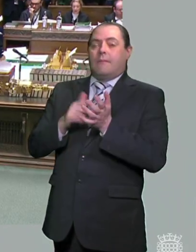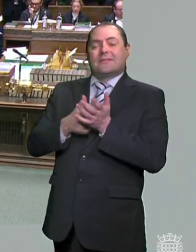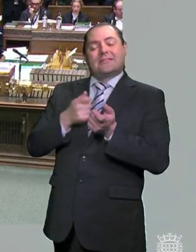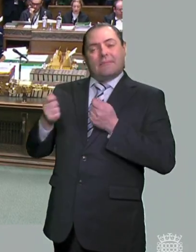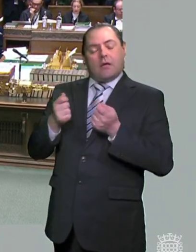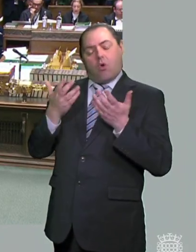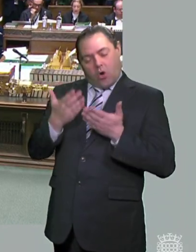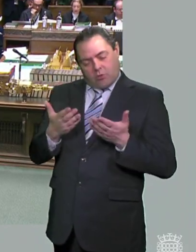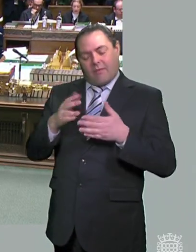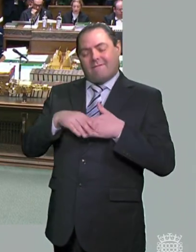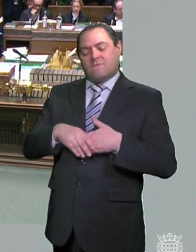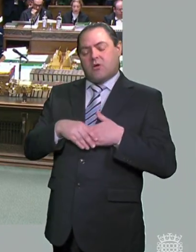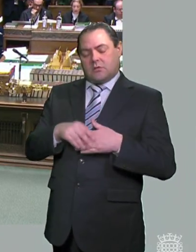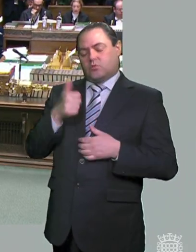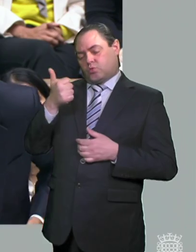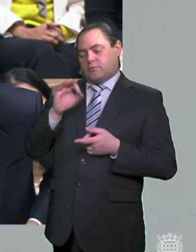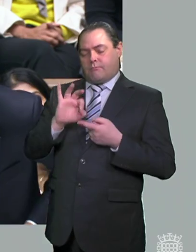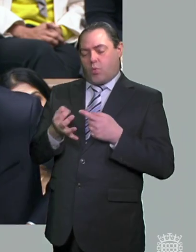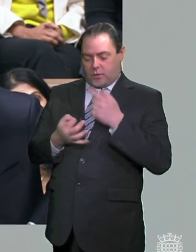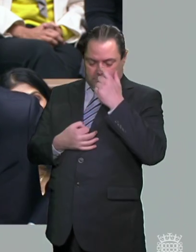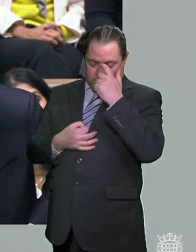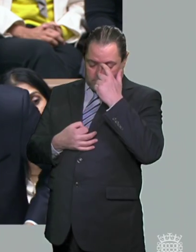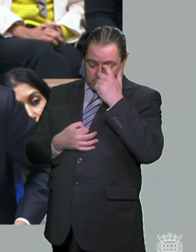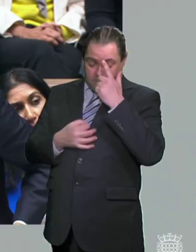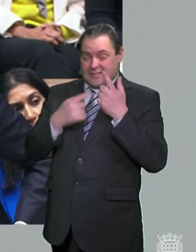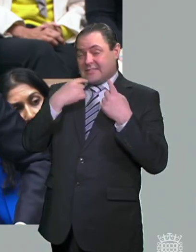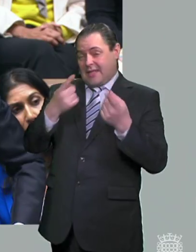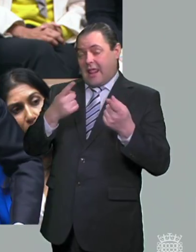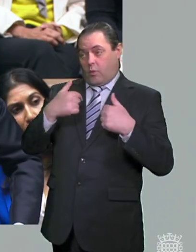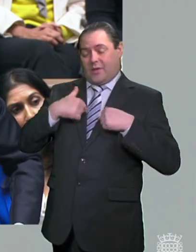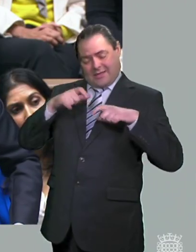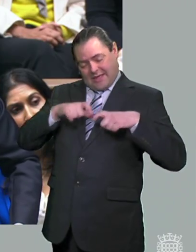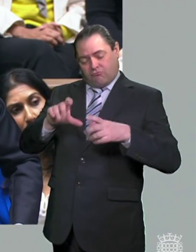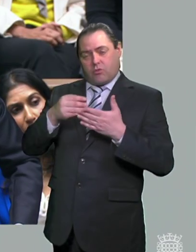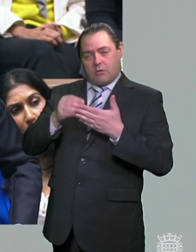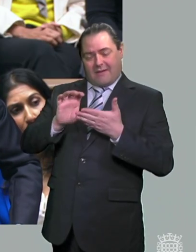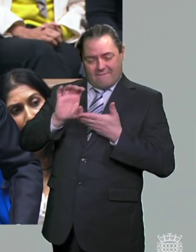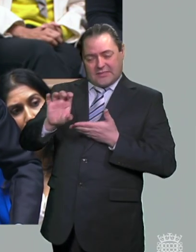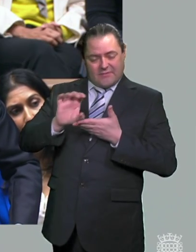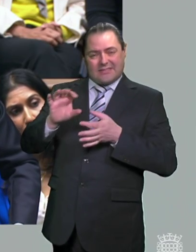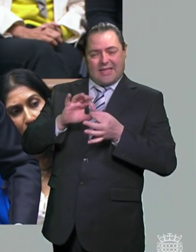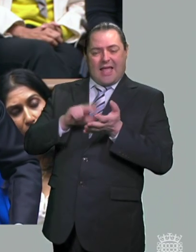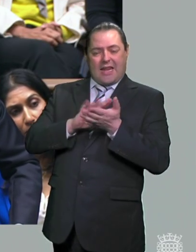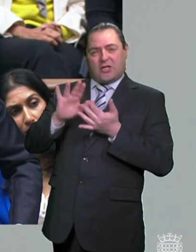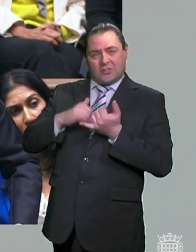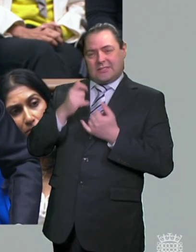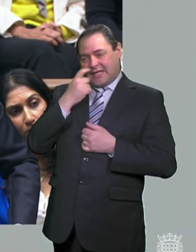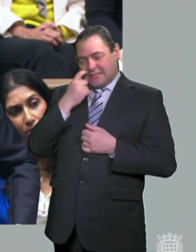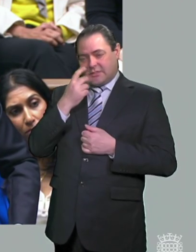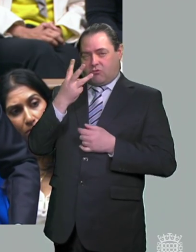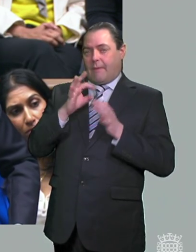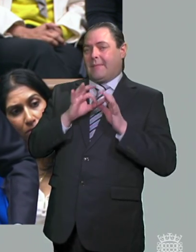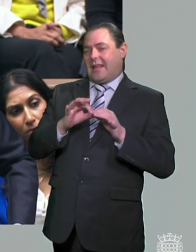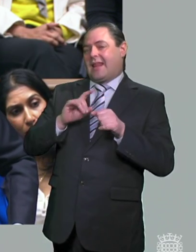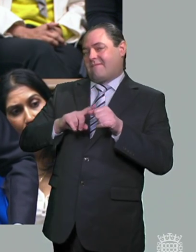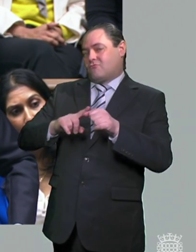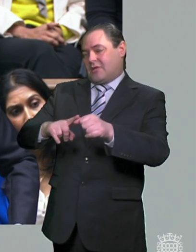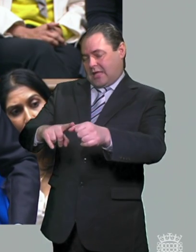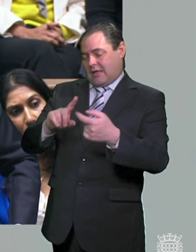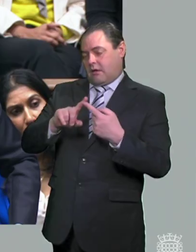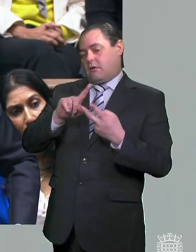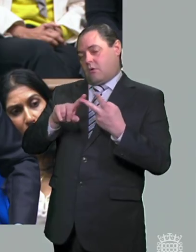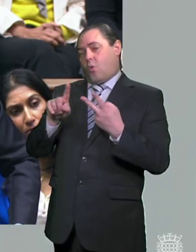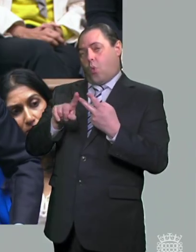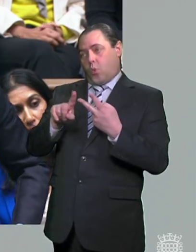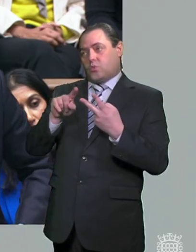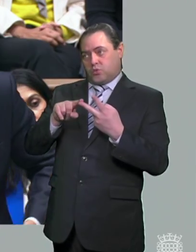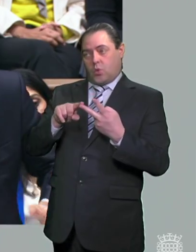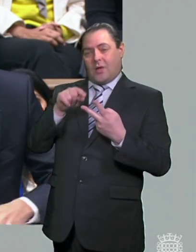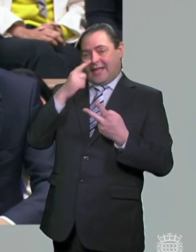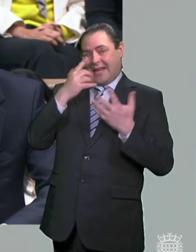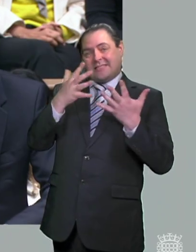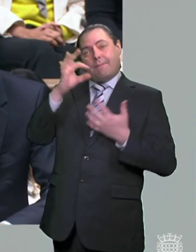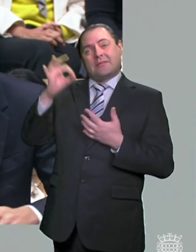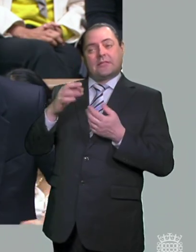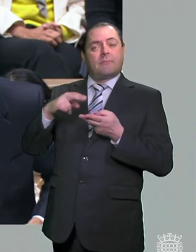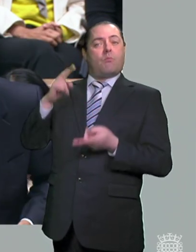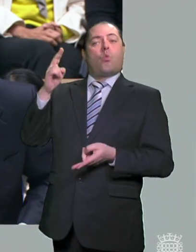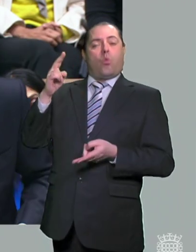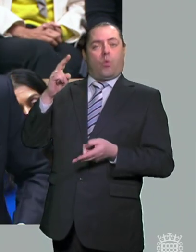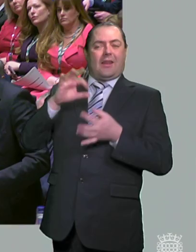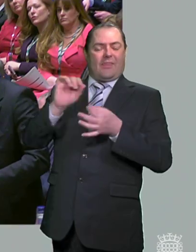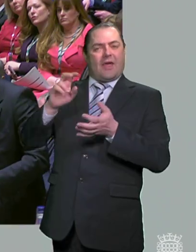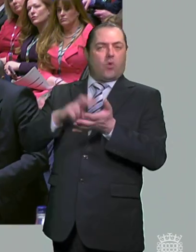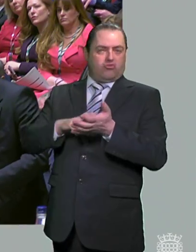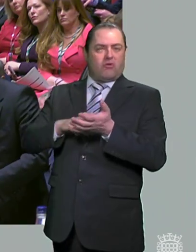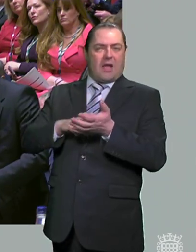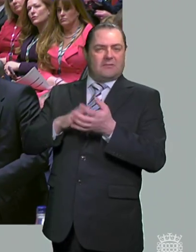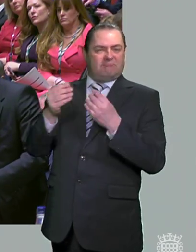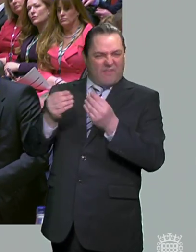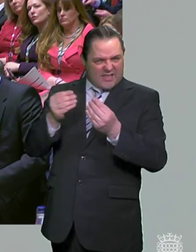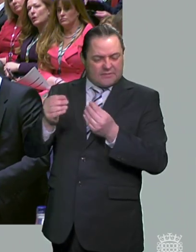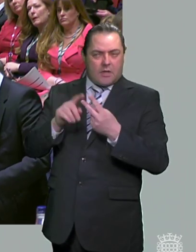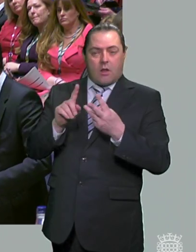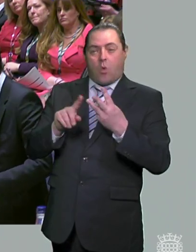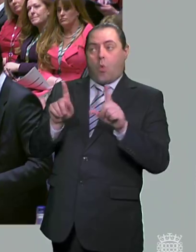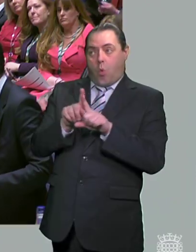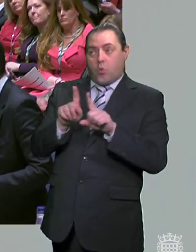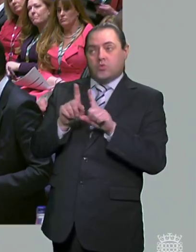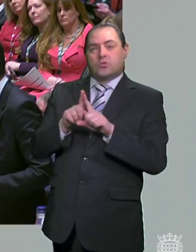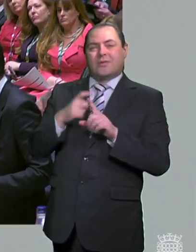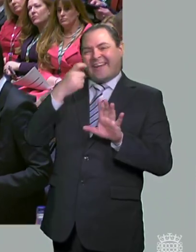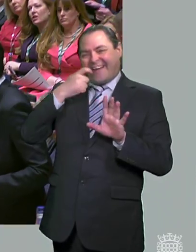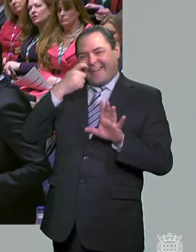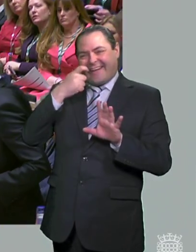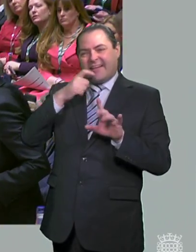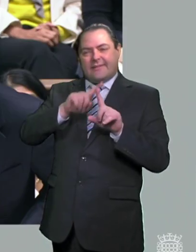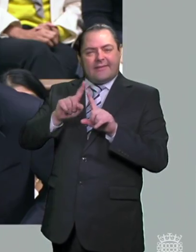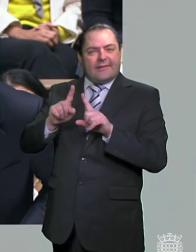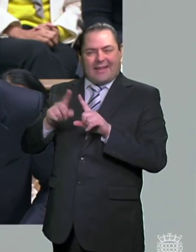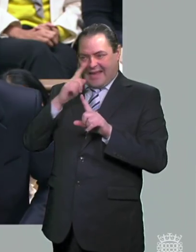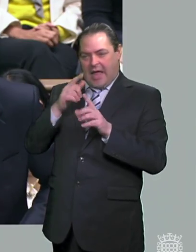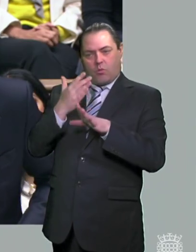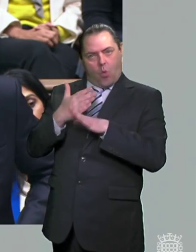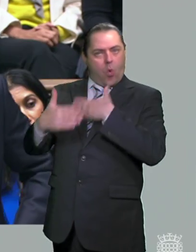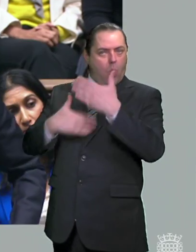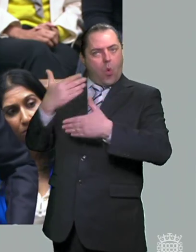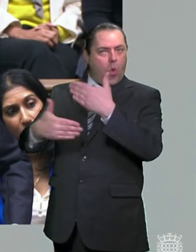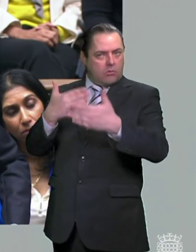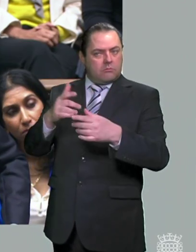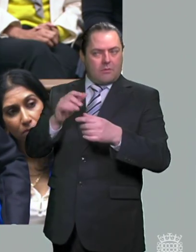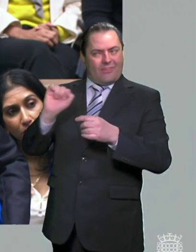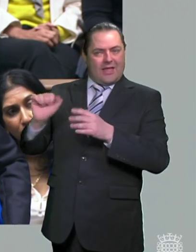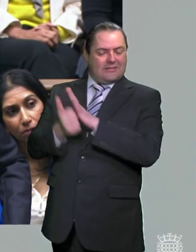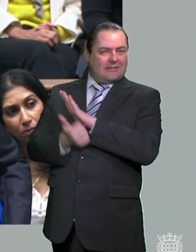My honourable Friend raises an excellent point. I can tell him that we are continuing to invest in NHS dentistry, with £3 billion a year, and we have also enabled practices to do 10% more activity on top of their contracts and removed the barriers so that hygienists and other therapists can continue to work to their full skillset.